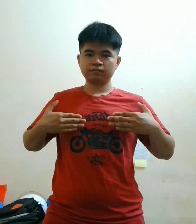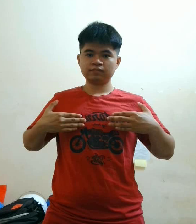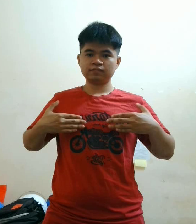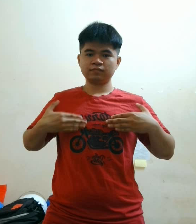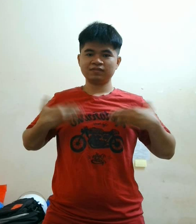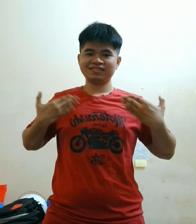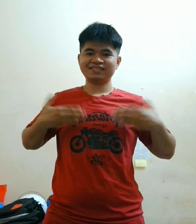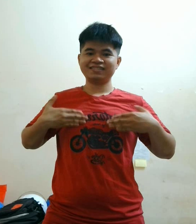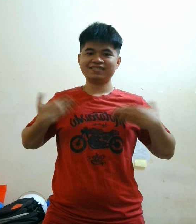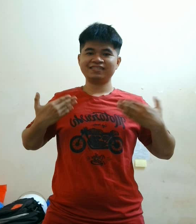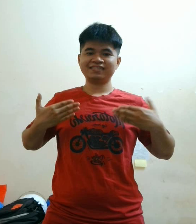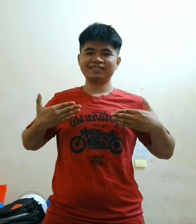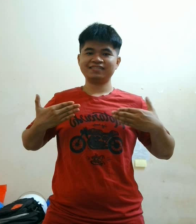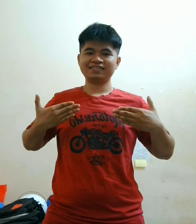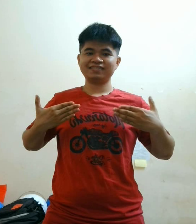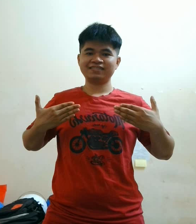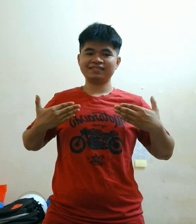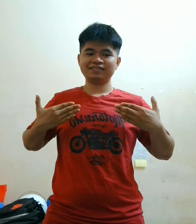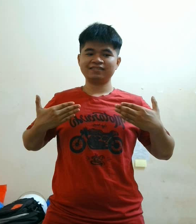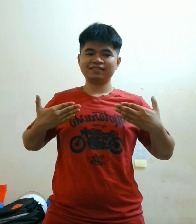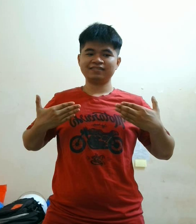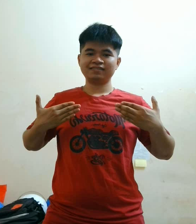vui ve